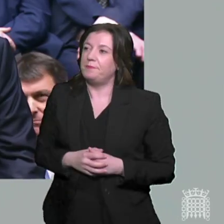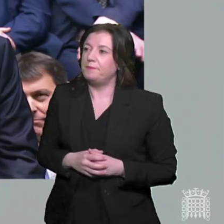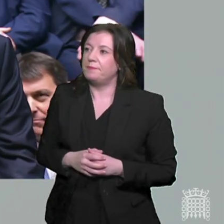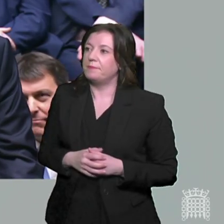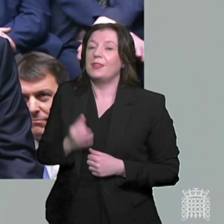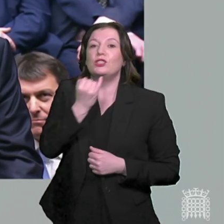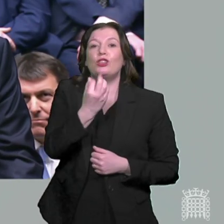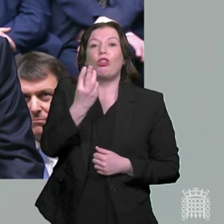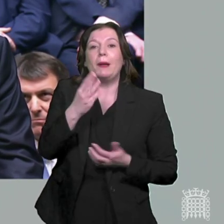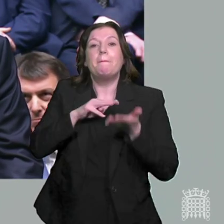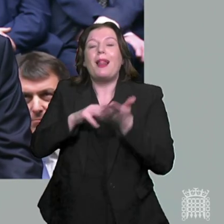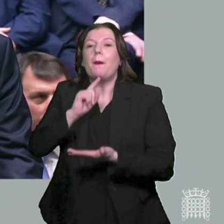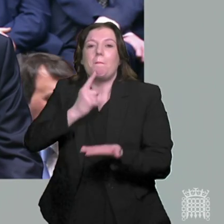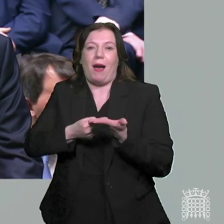Today, I am—